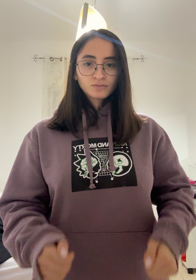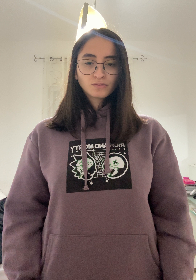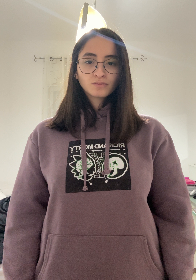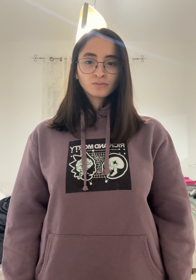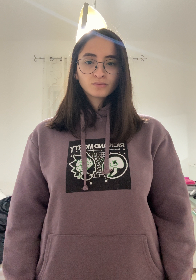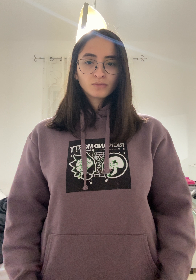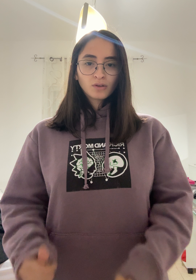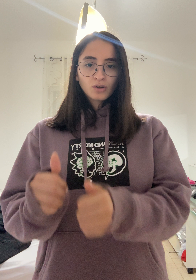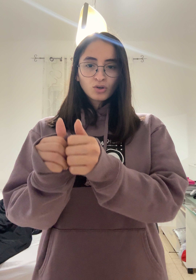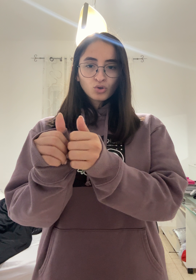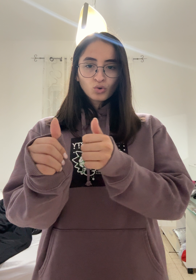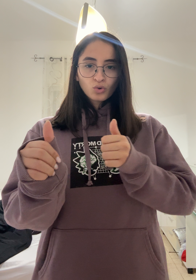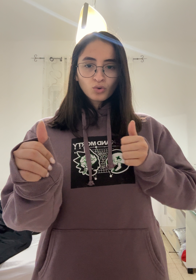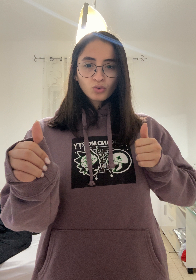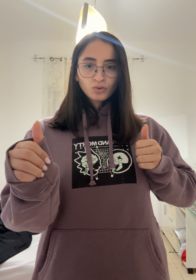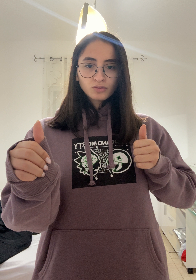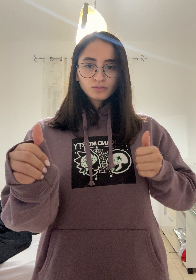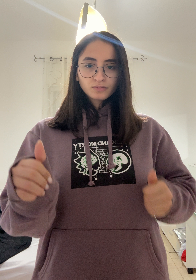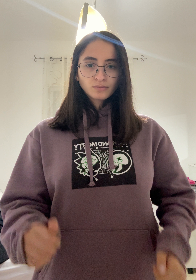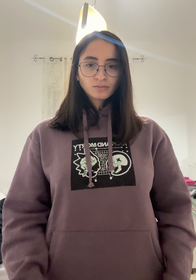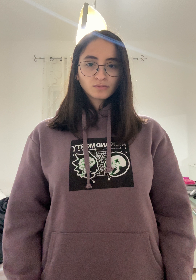תור